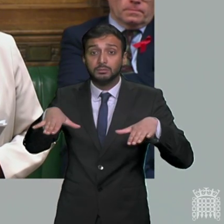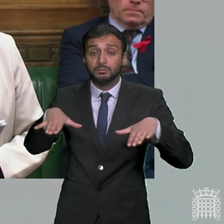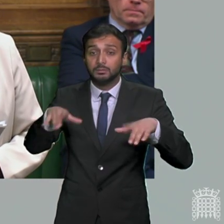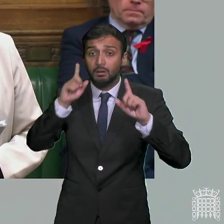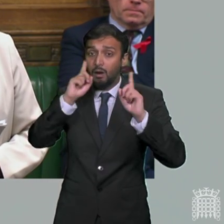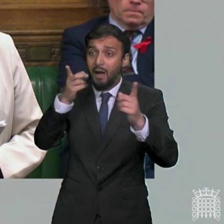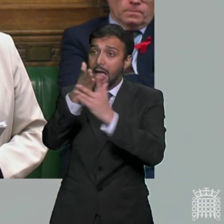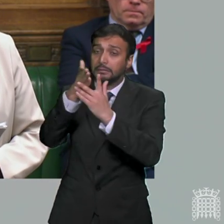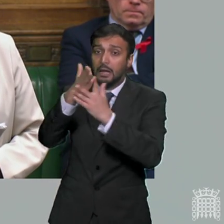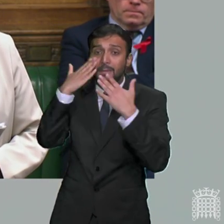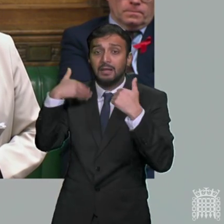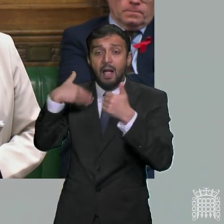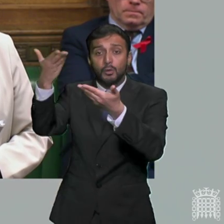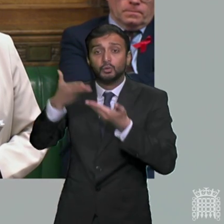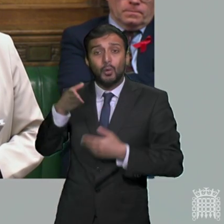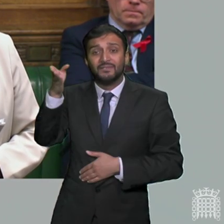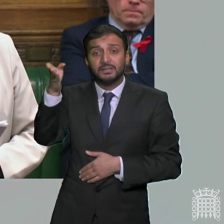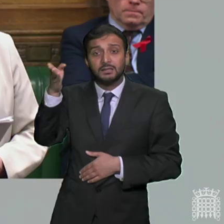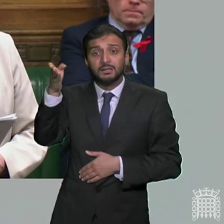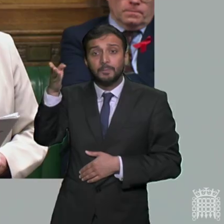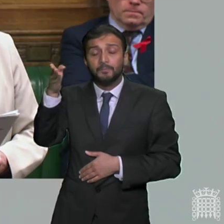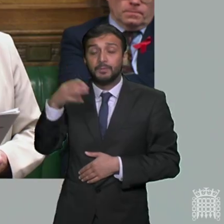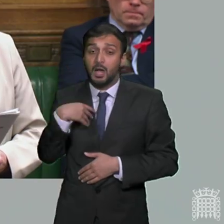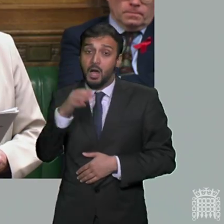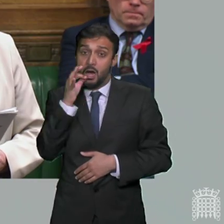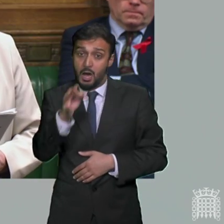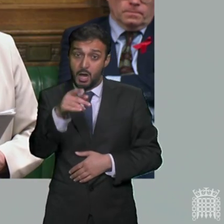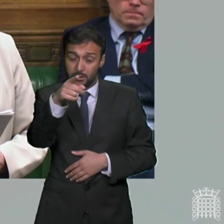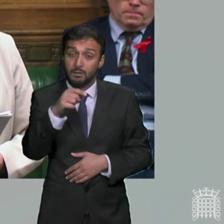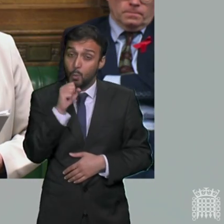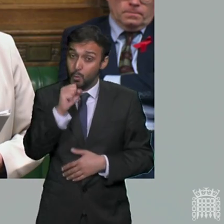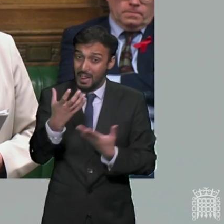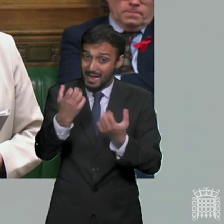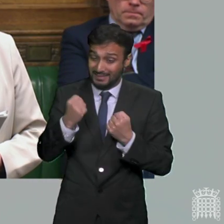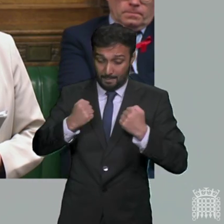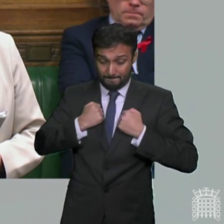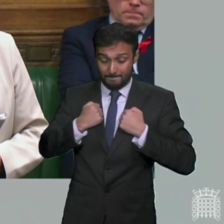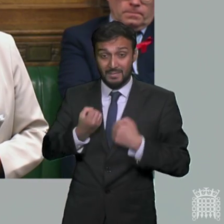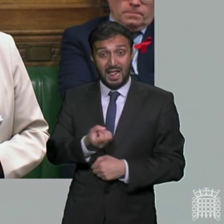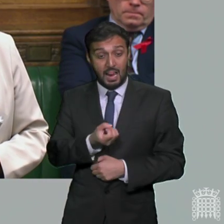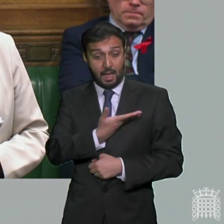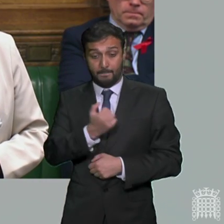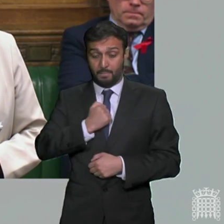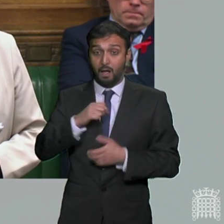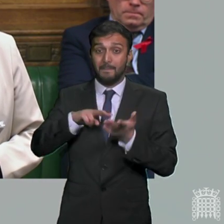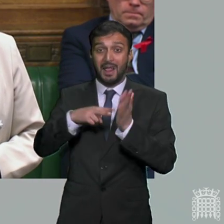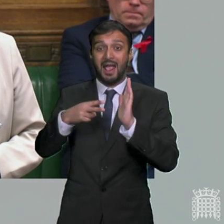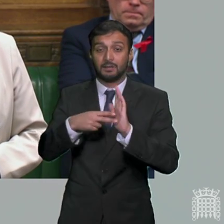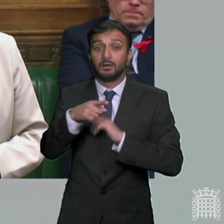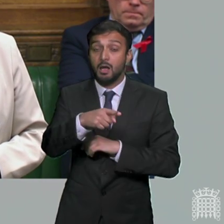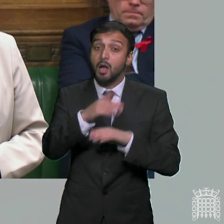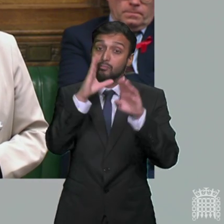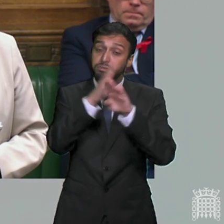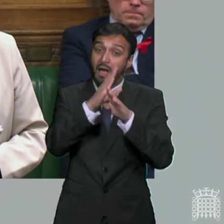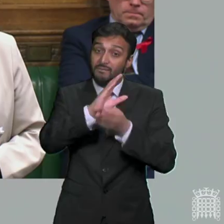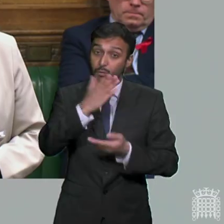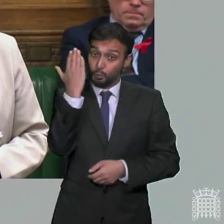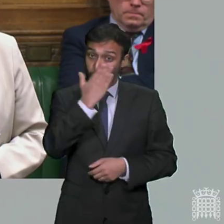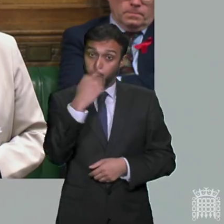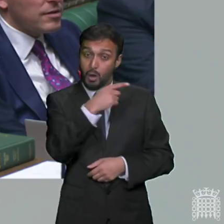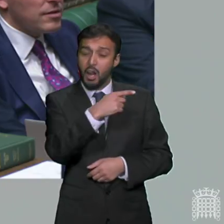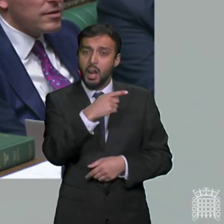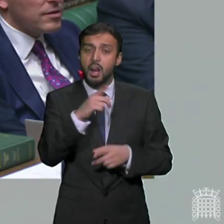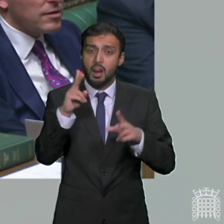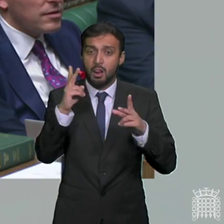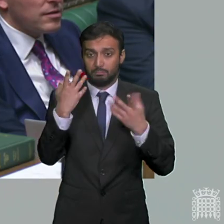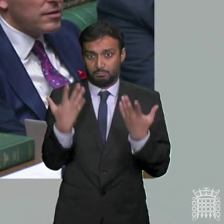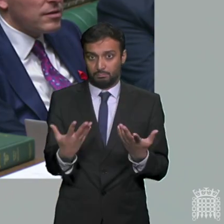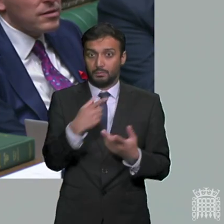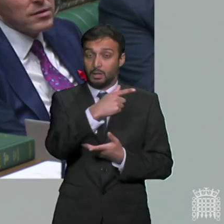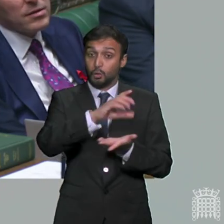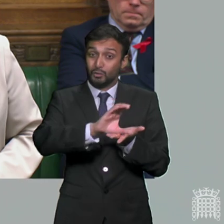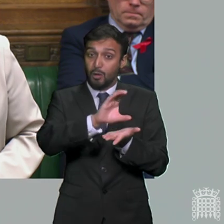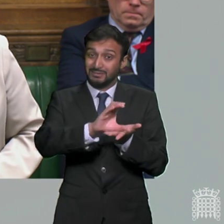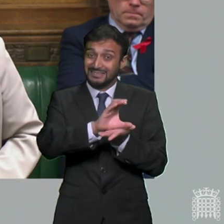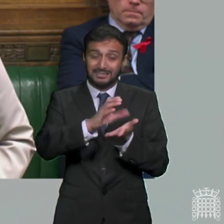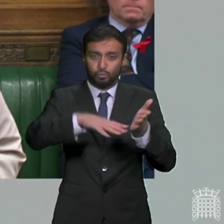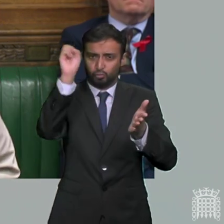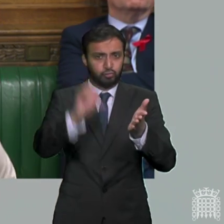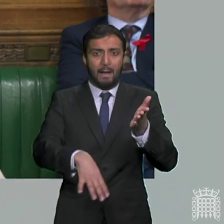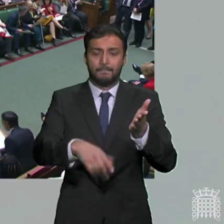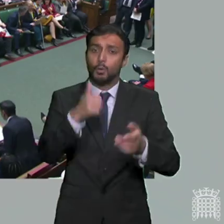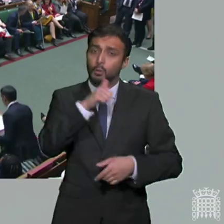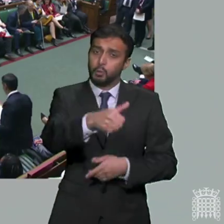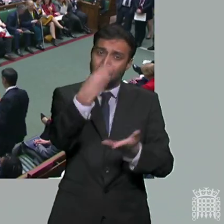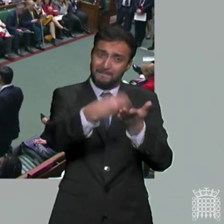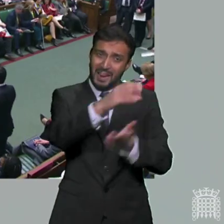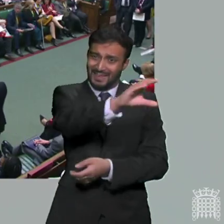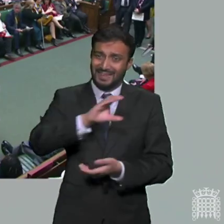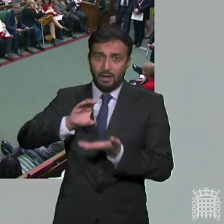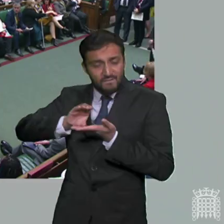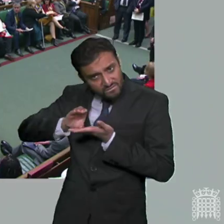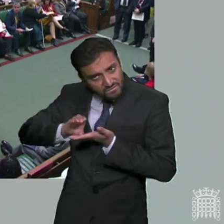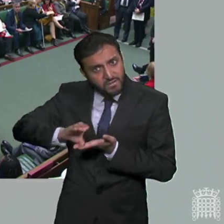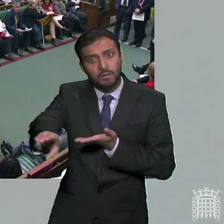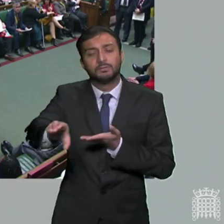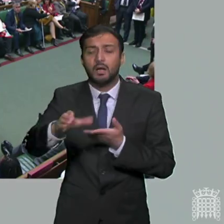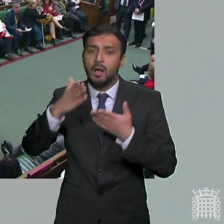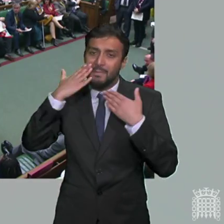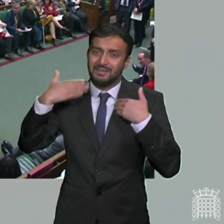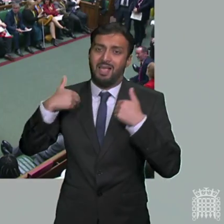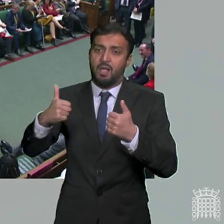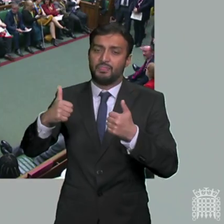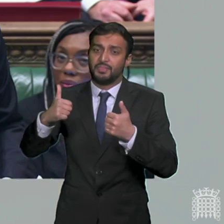Will the Prime Minister accept Labour’s plans to scrap private school charitable status and use the money to fund a mental health professional in every school?